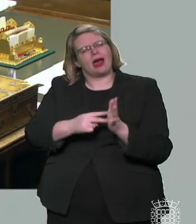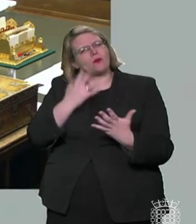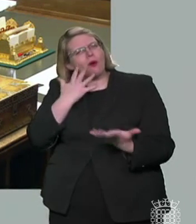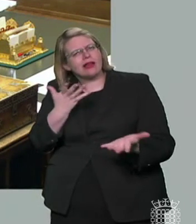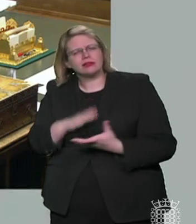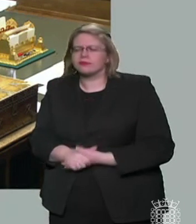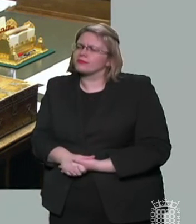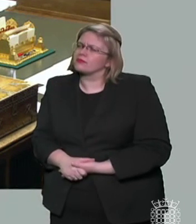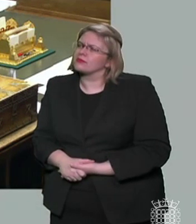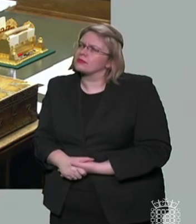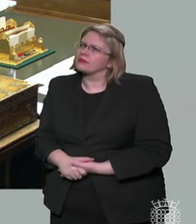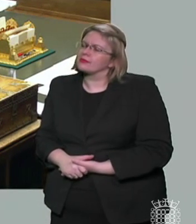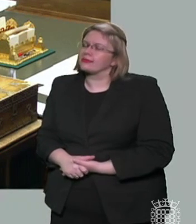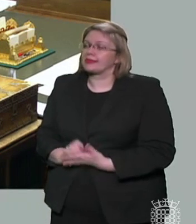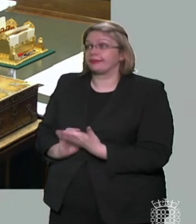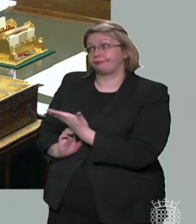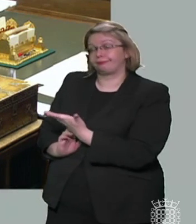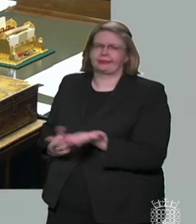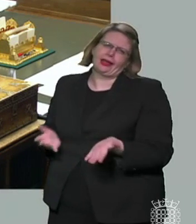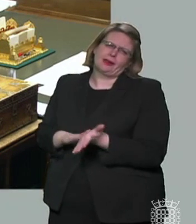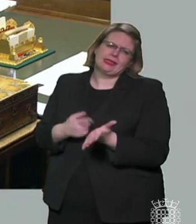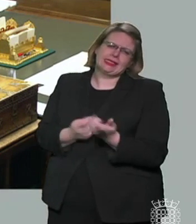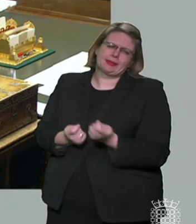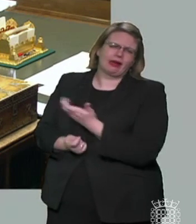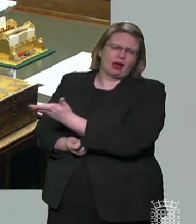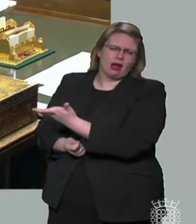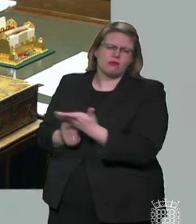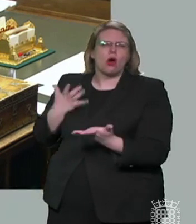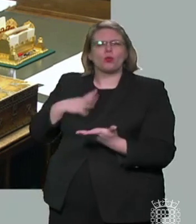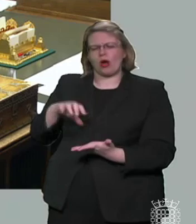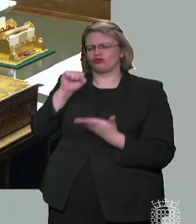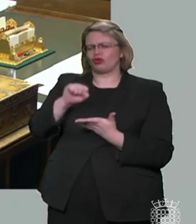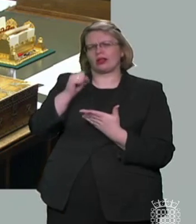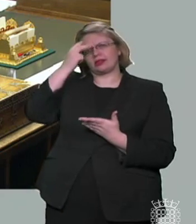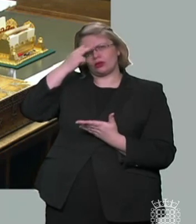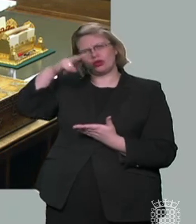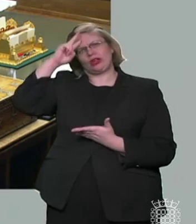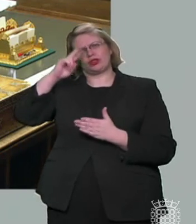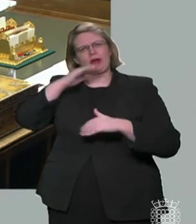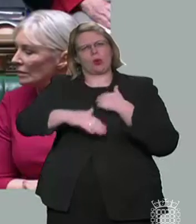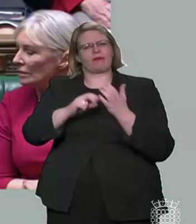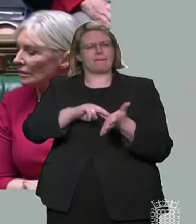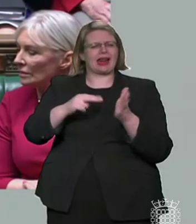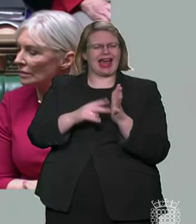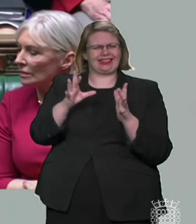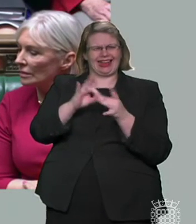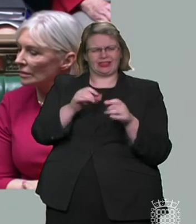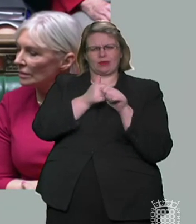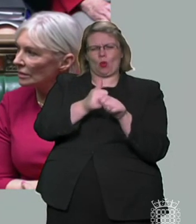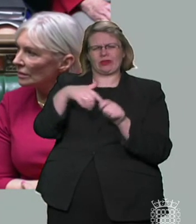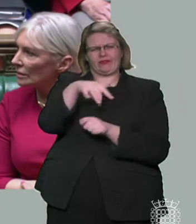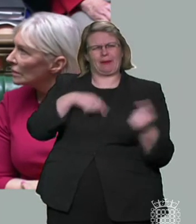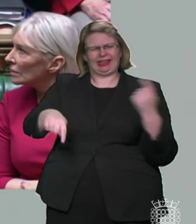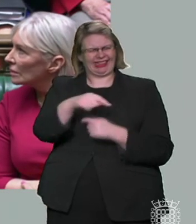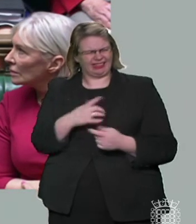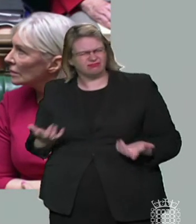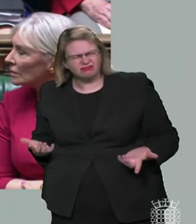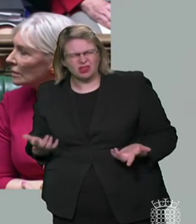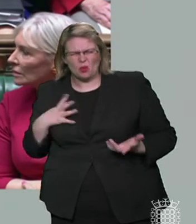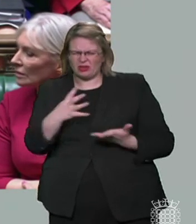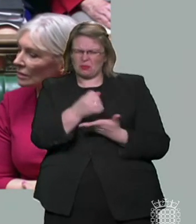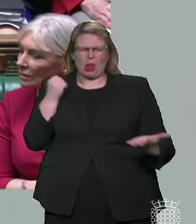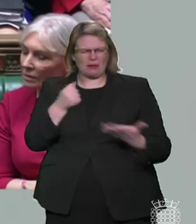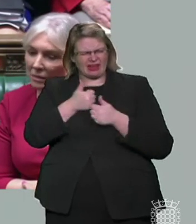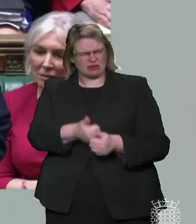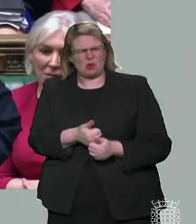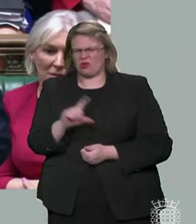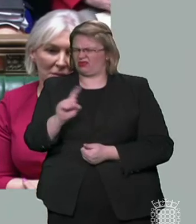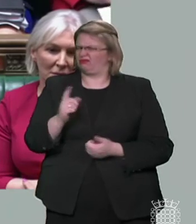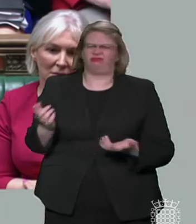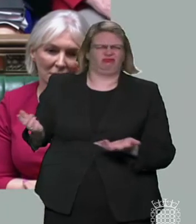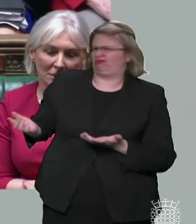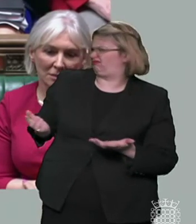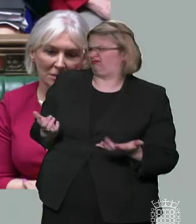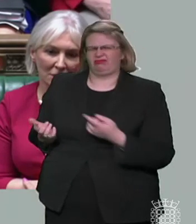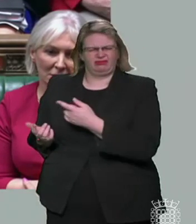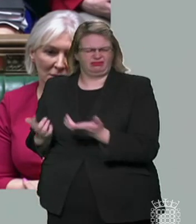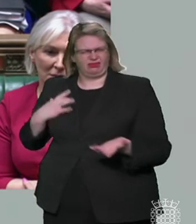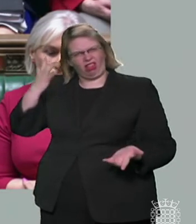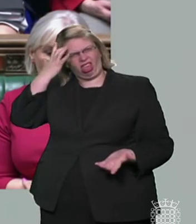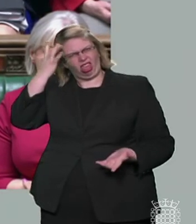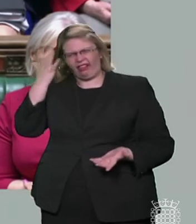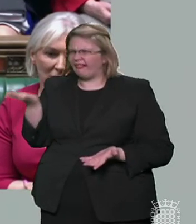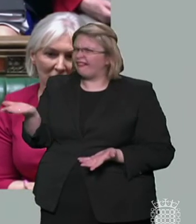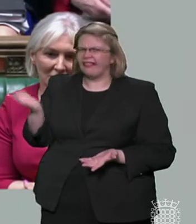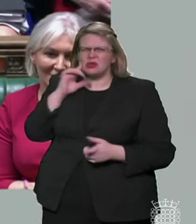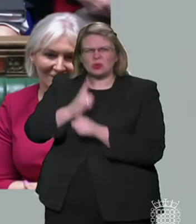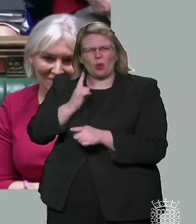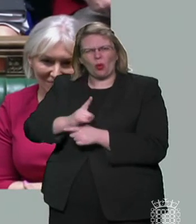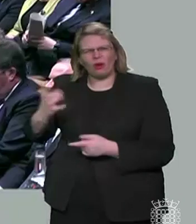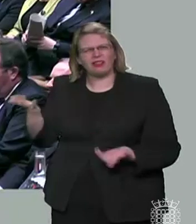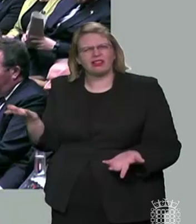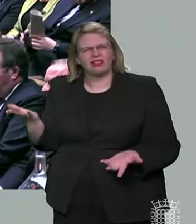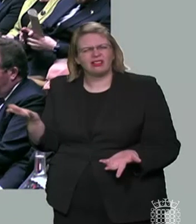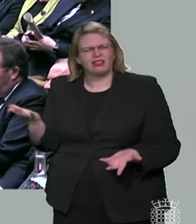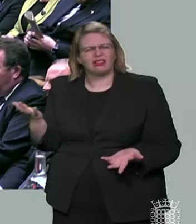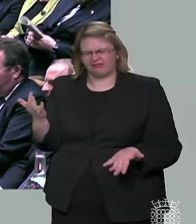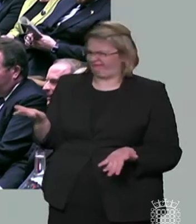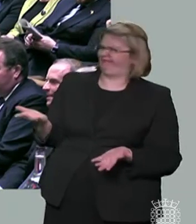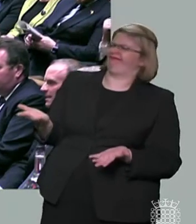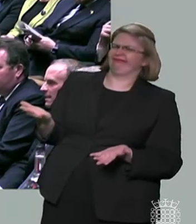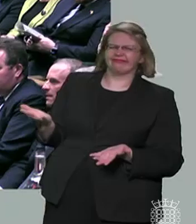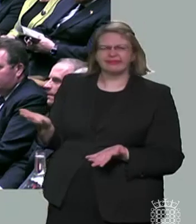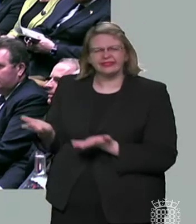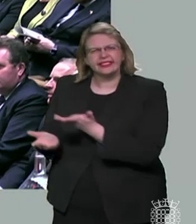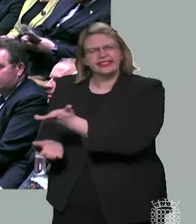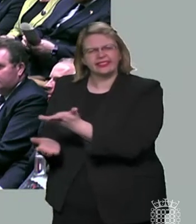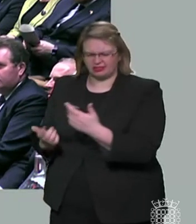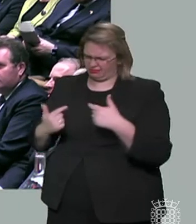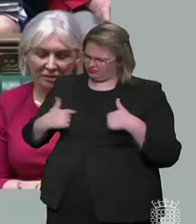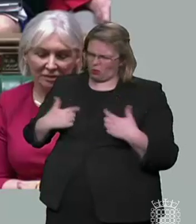If the right honourable and learned Gentleman is asking for the Chancellor to U-turn on the support we are giving families and households, I think that he is absolutely out of his mind.